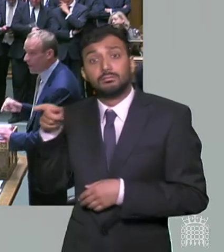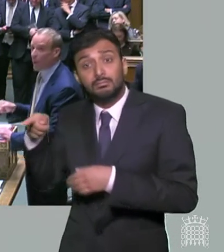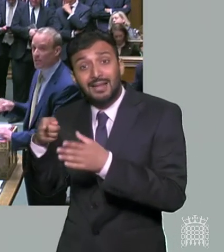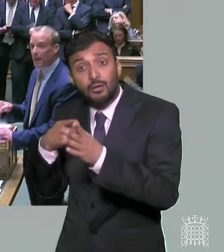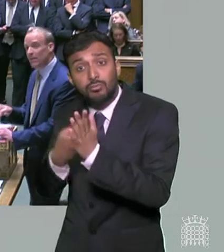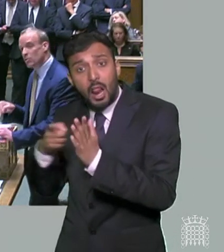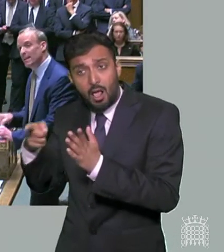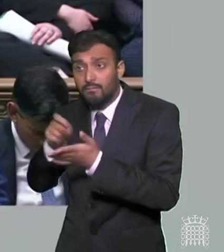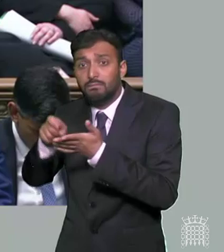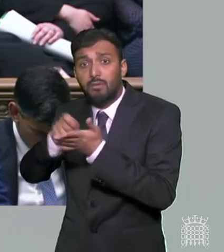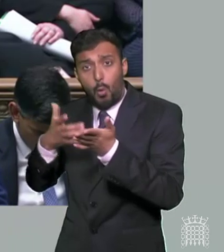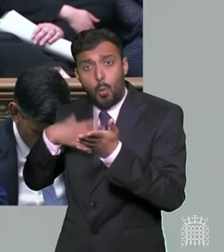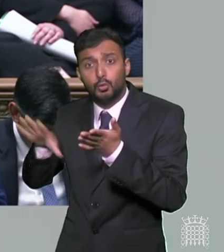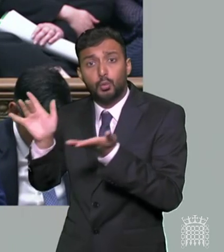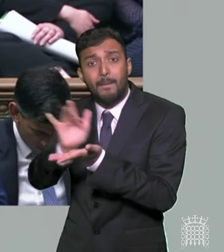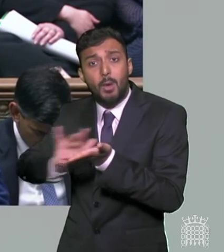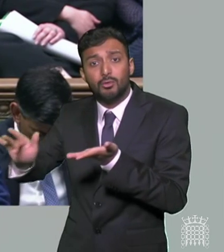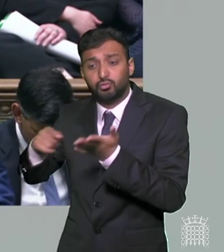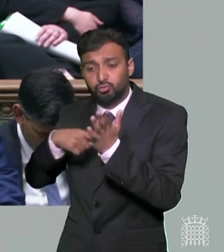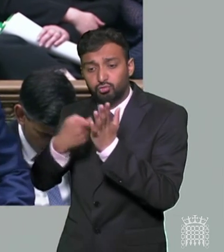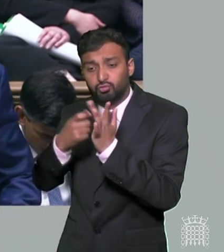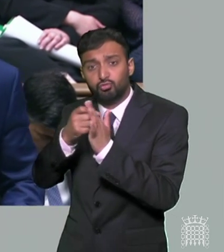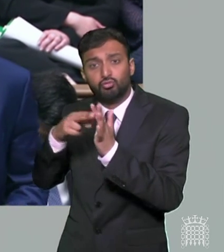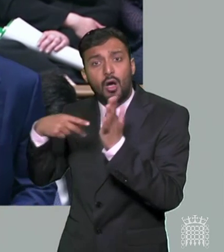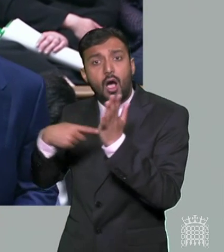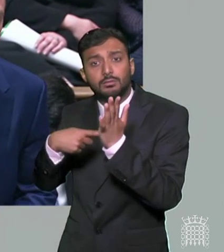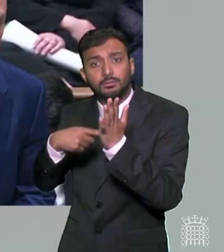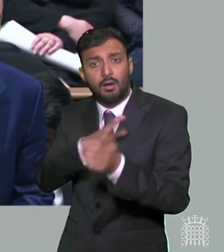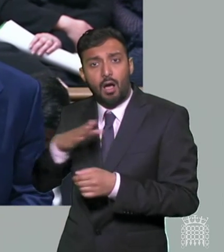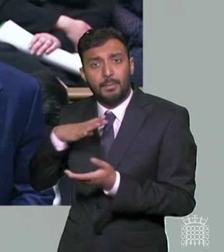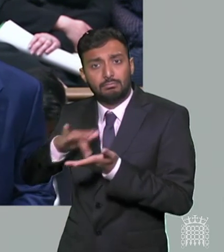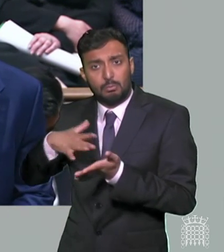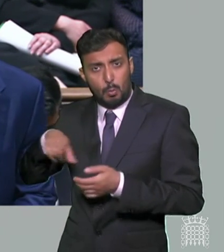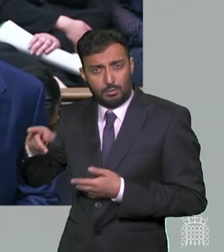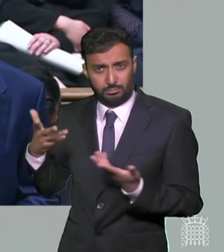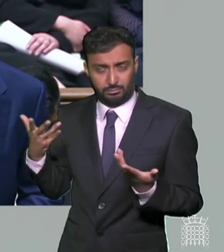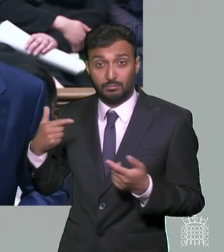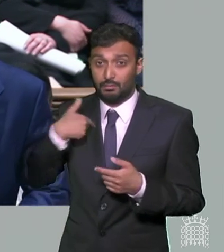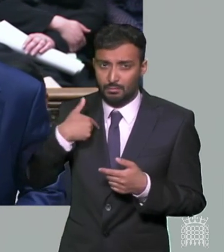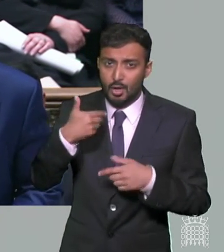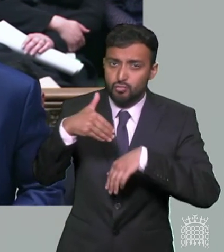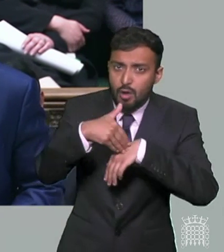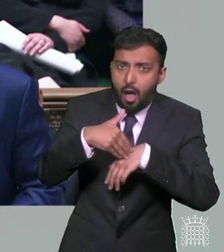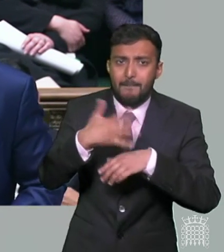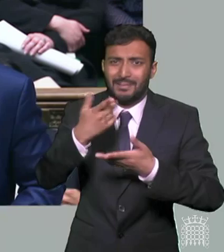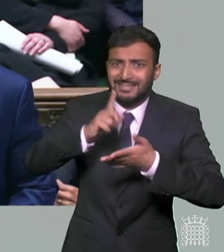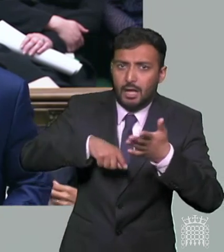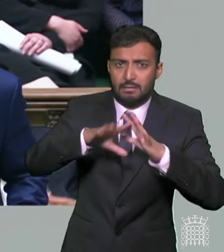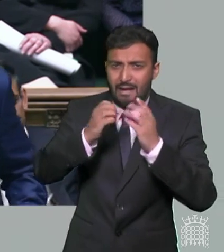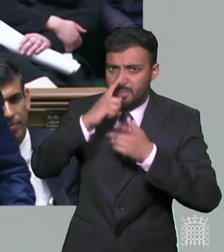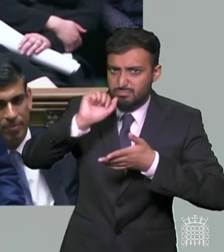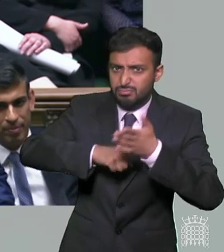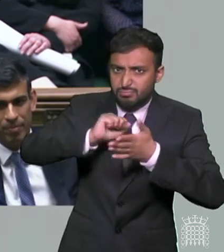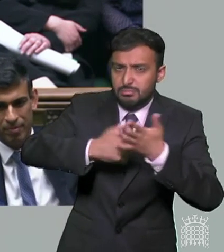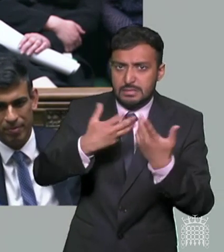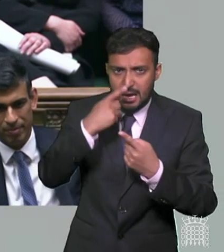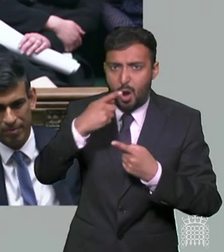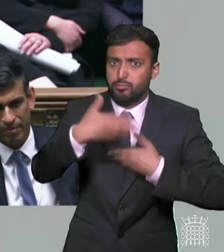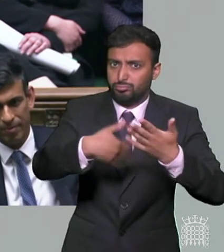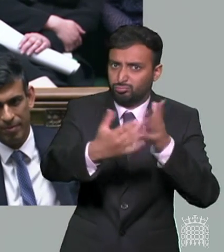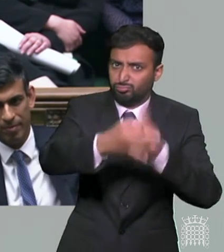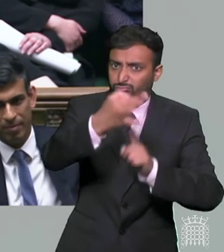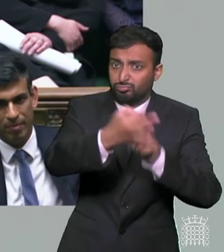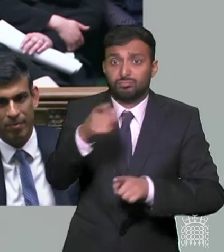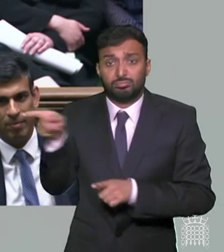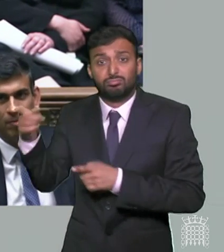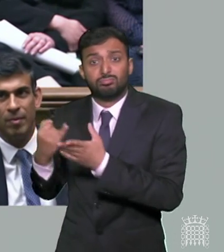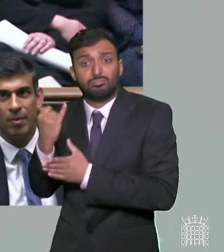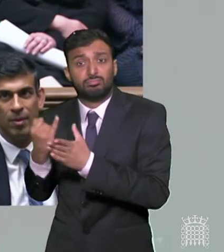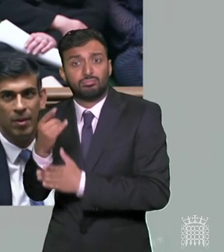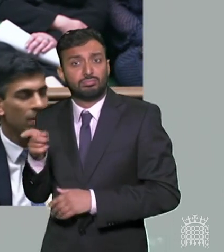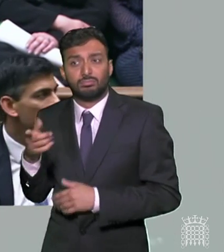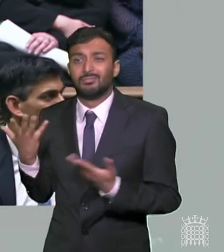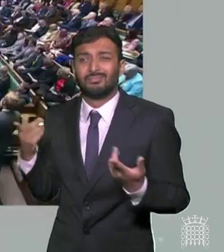We are the ones making the streets safer with more police and tougher sentencing under the Police, Crime, Sentencing and Courts Act 2022, which came into force this week; she voted against both.